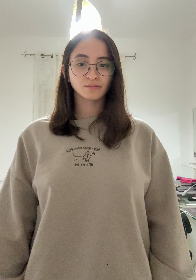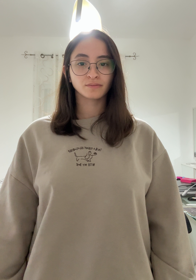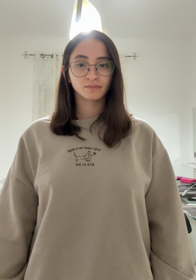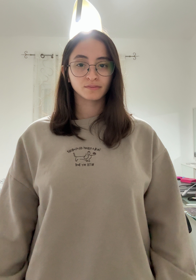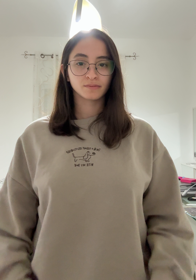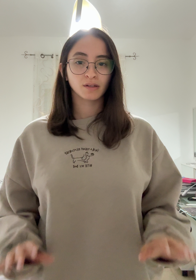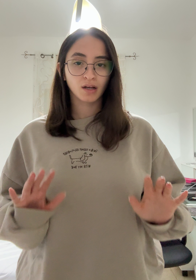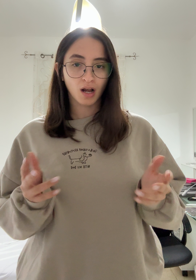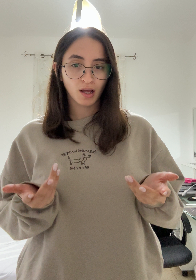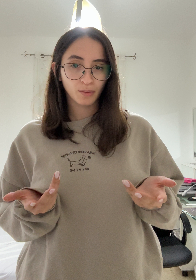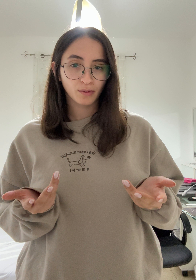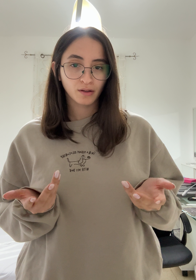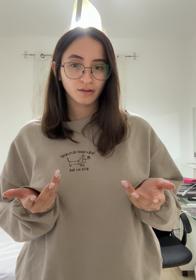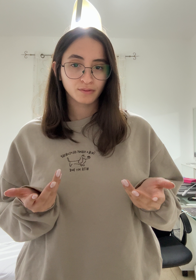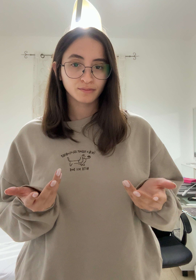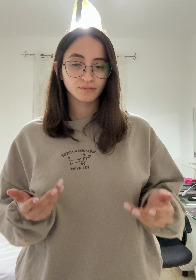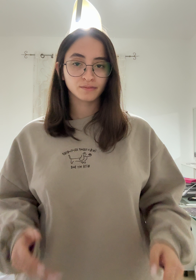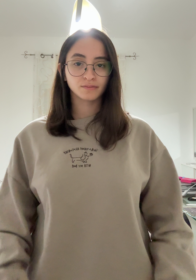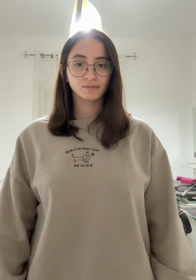למה